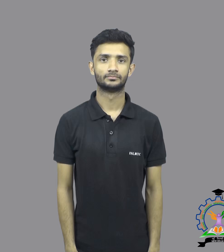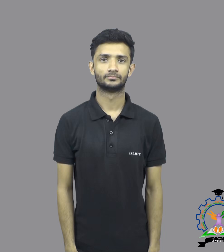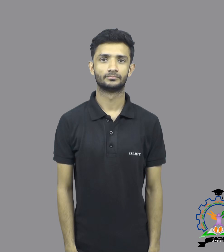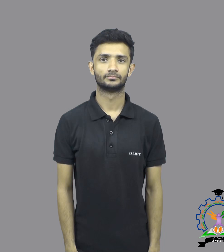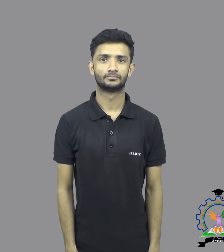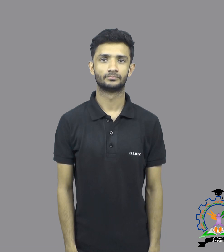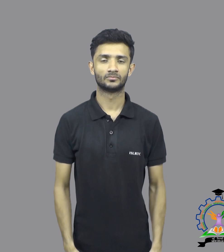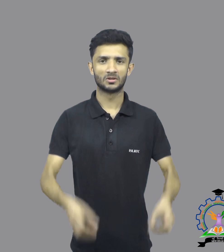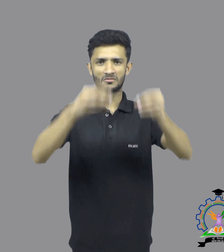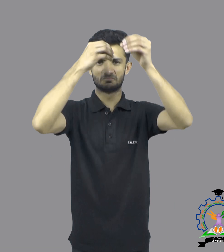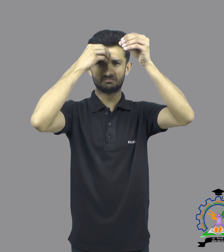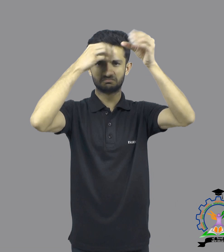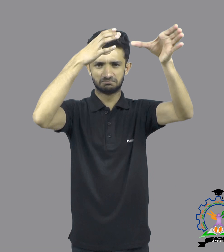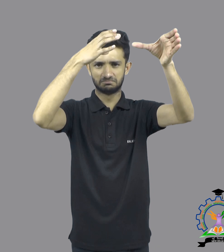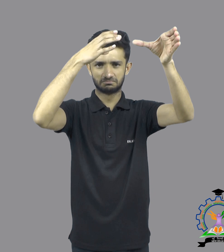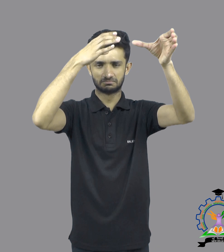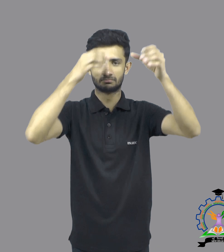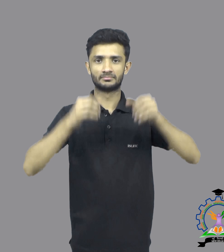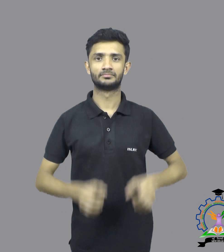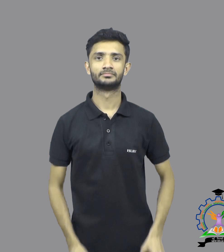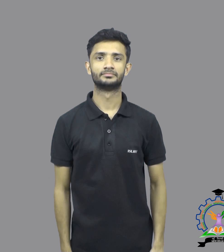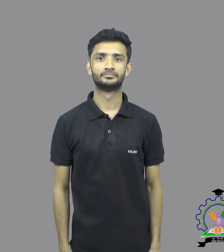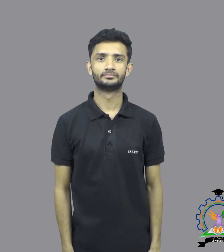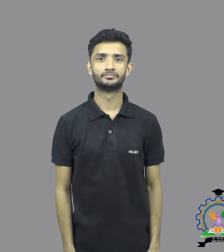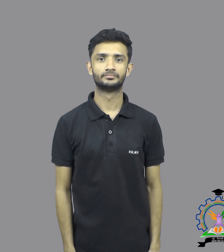Intelligent Knowledgeable